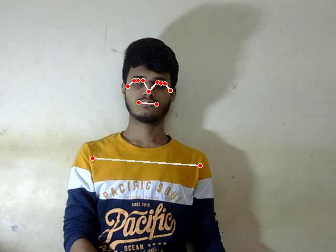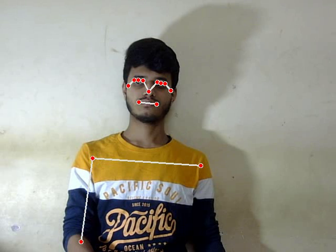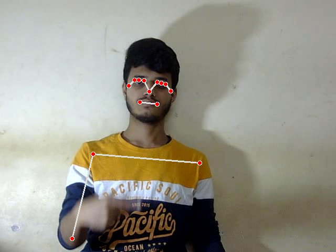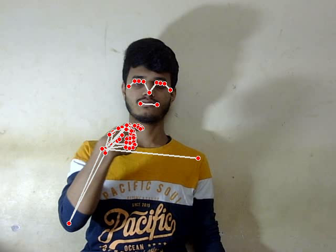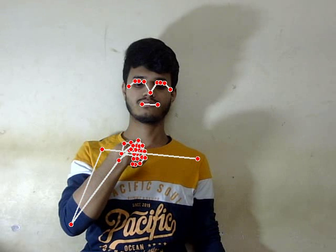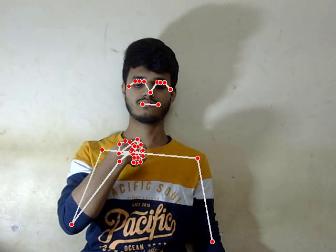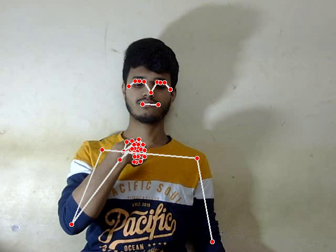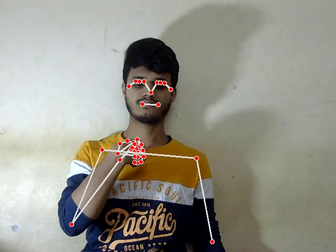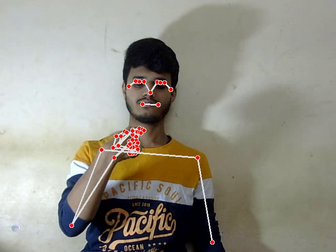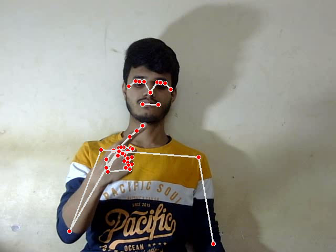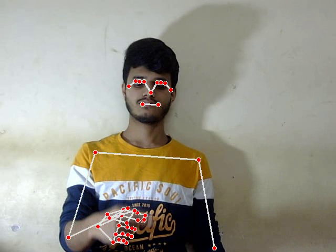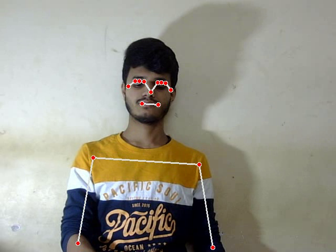I